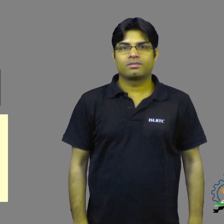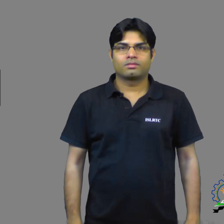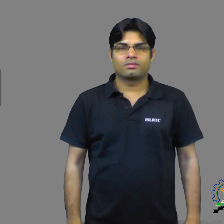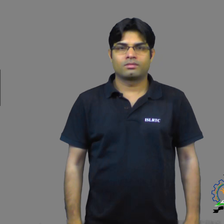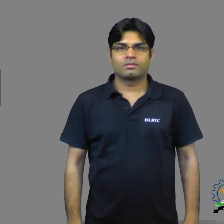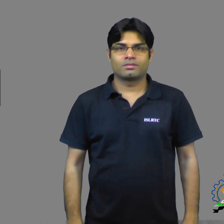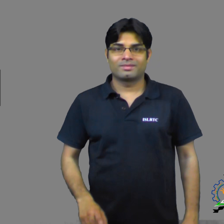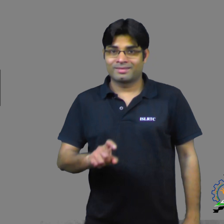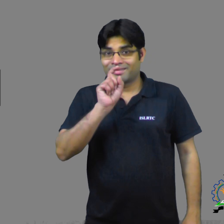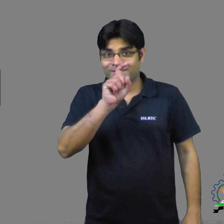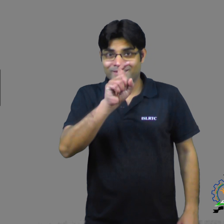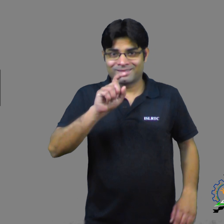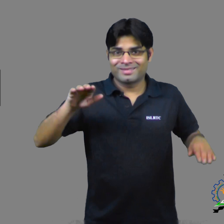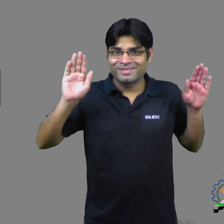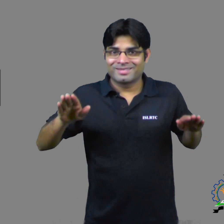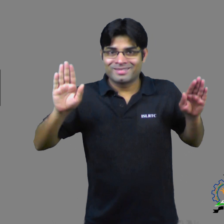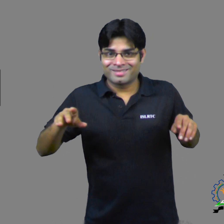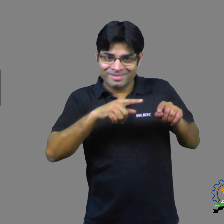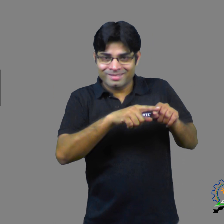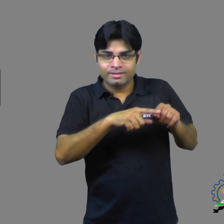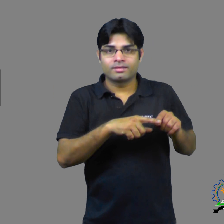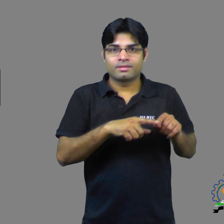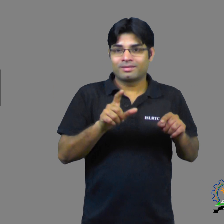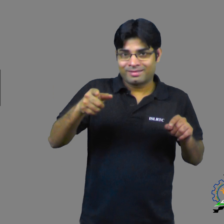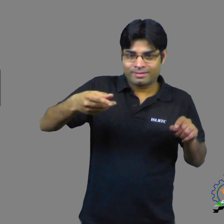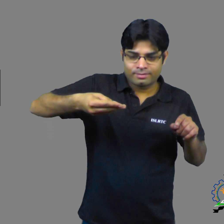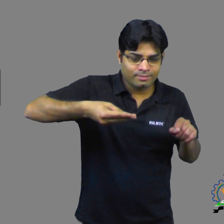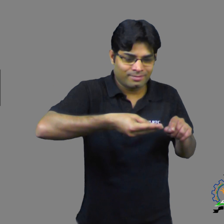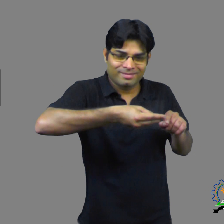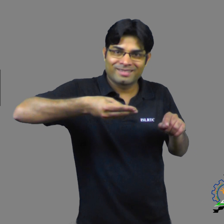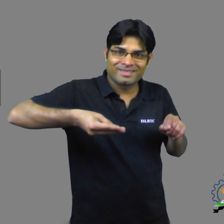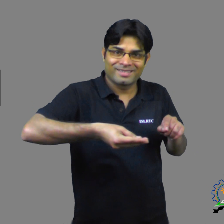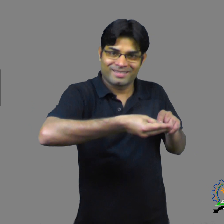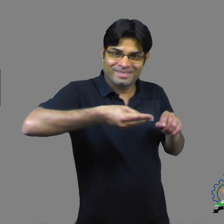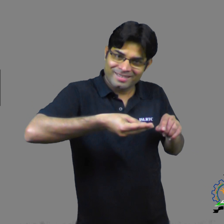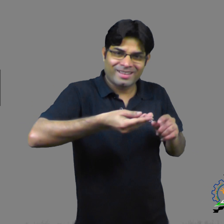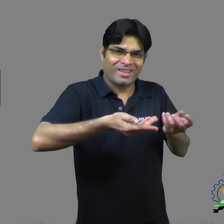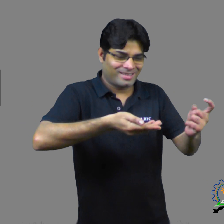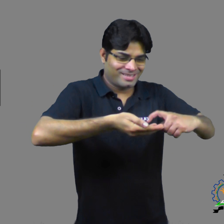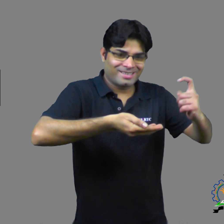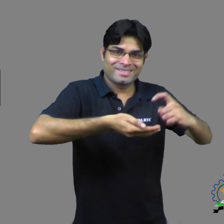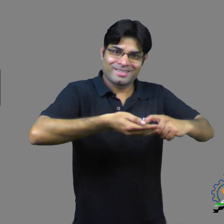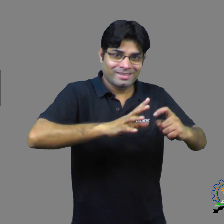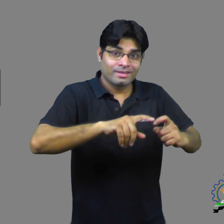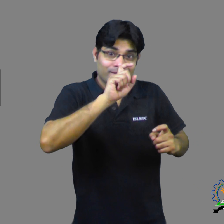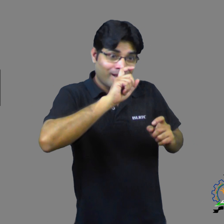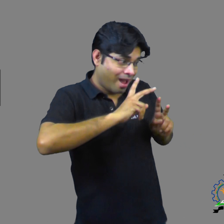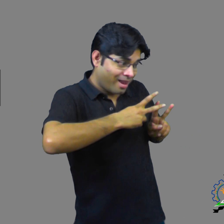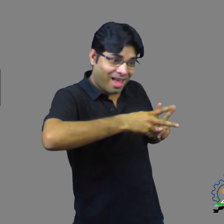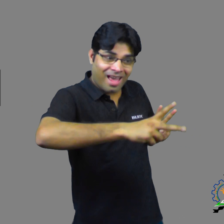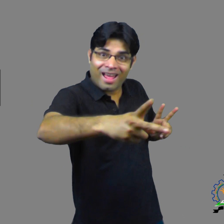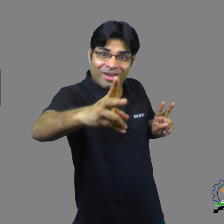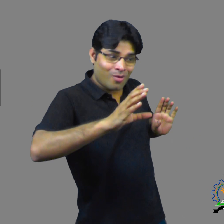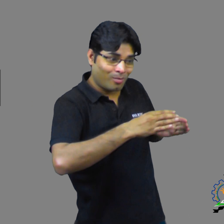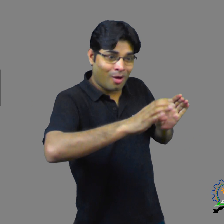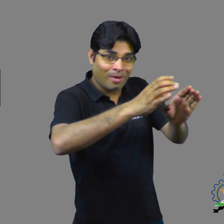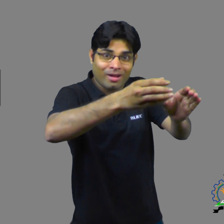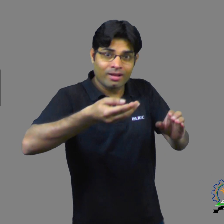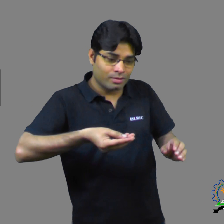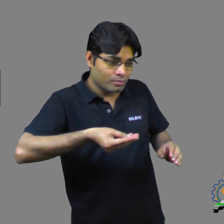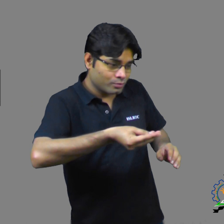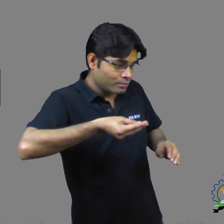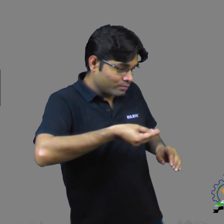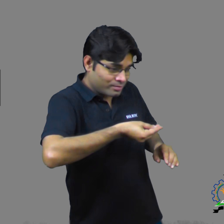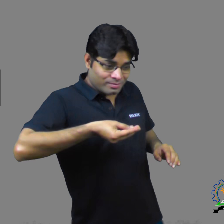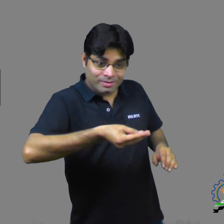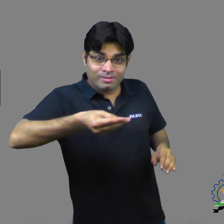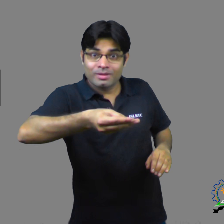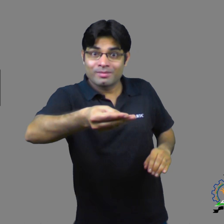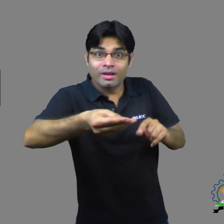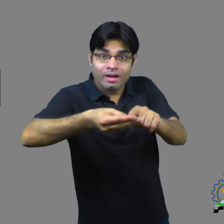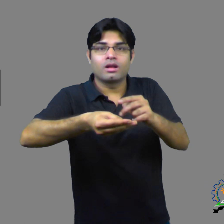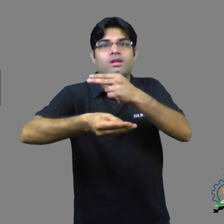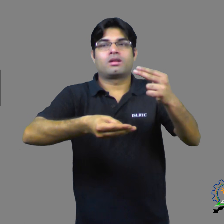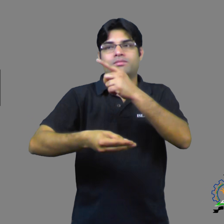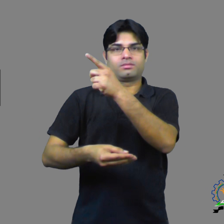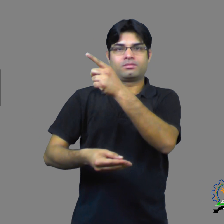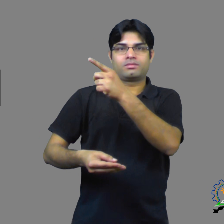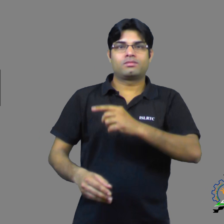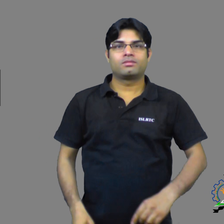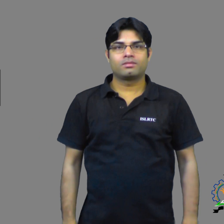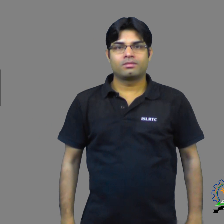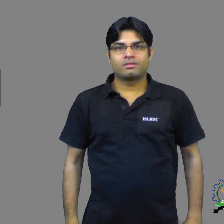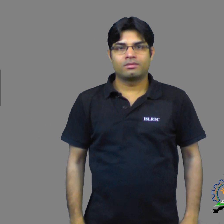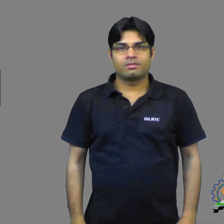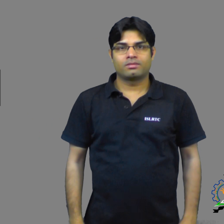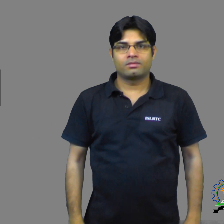Classification of Poultry Feeds